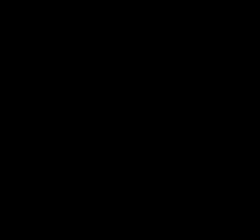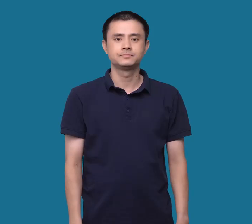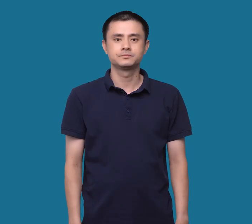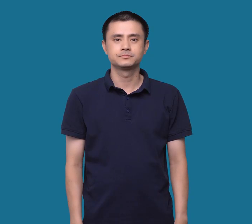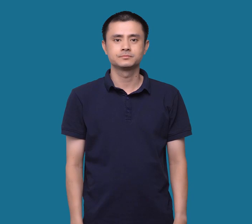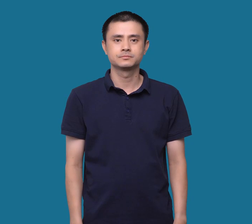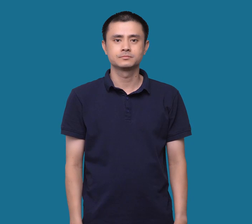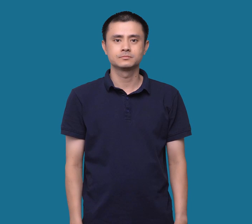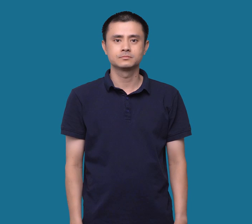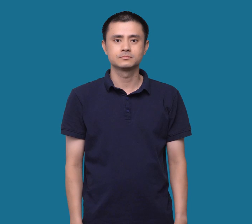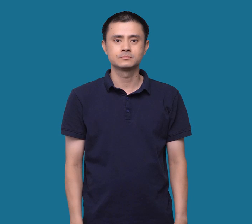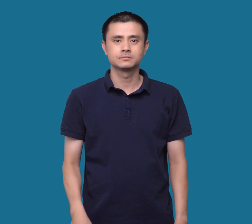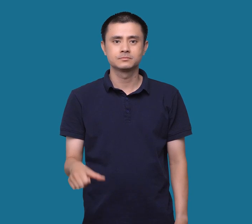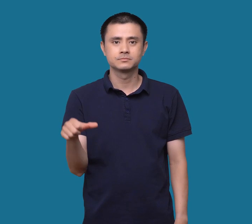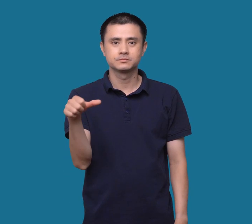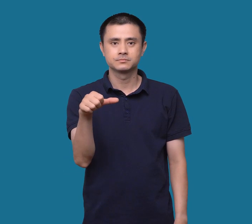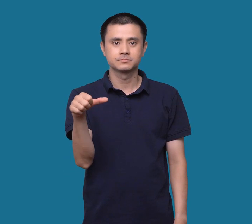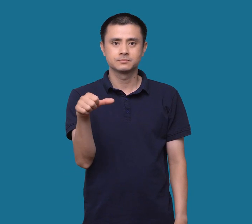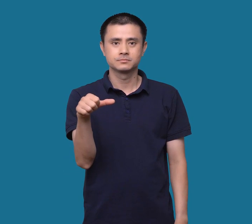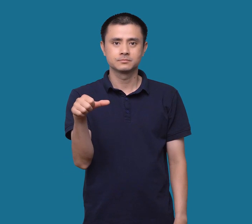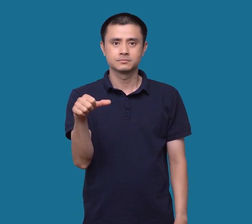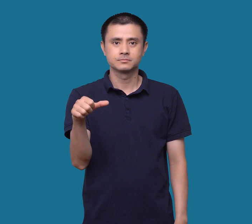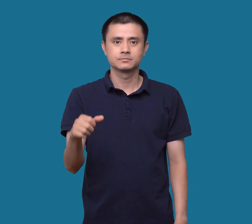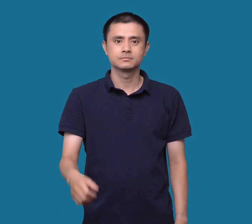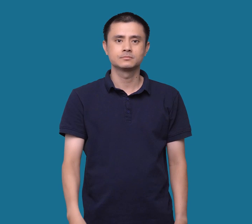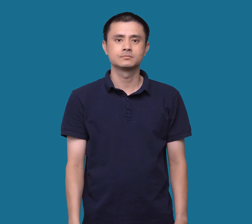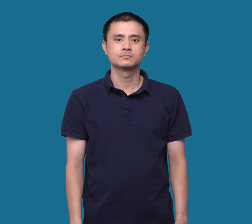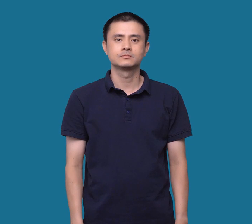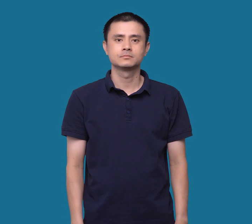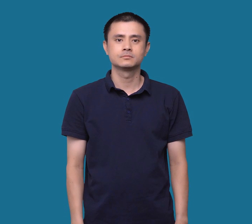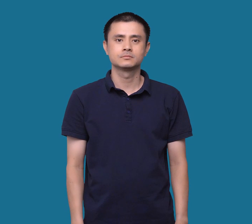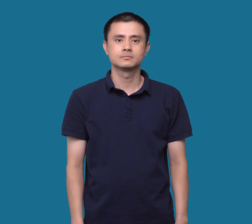trung bình